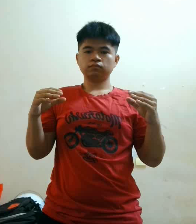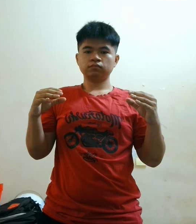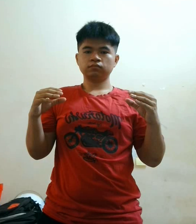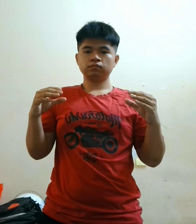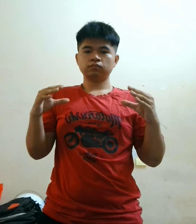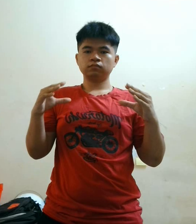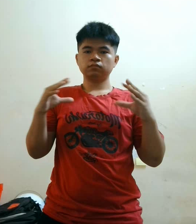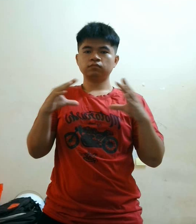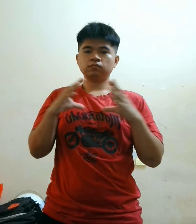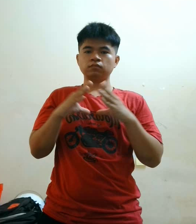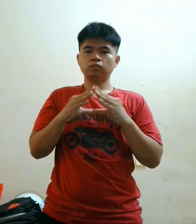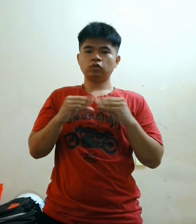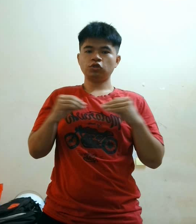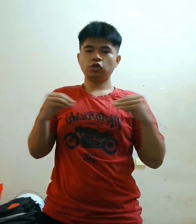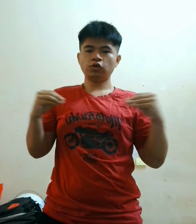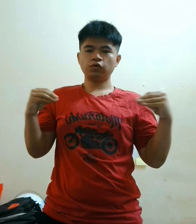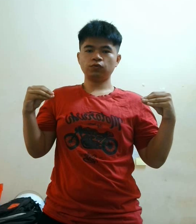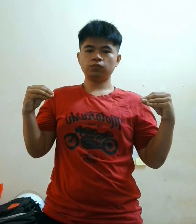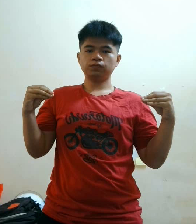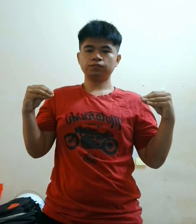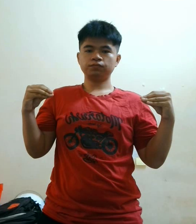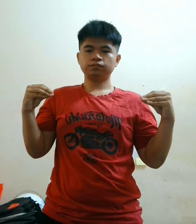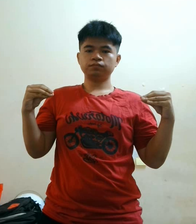nhieu